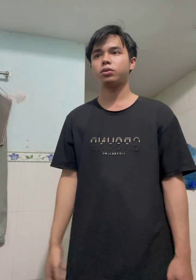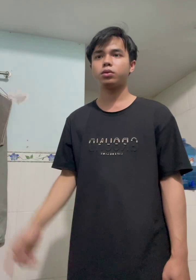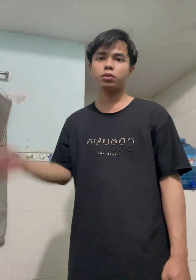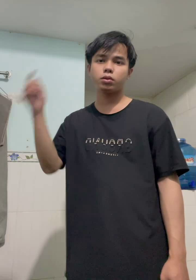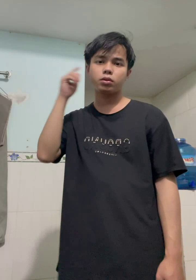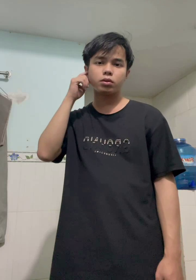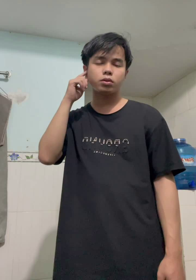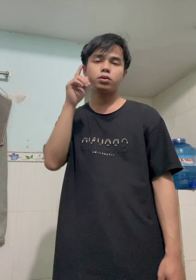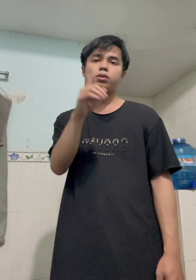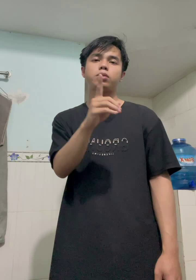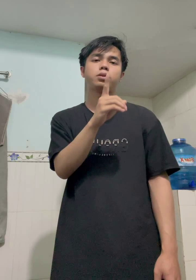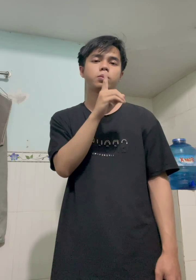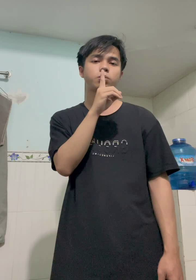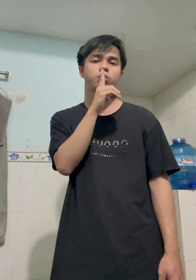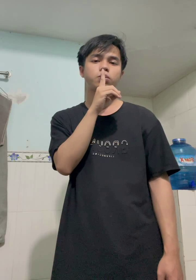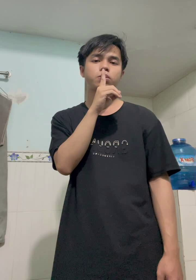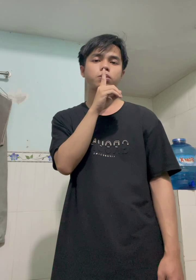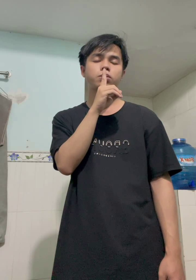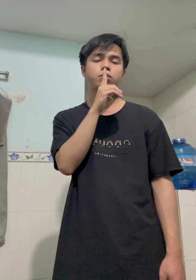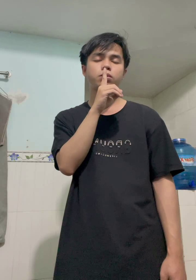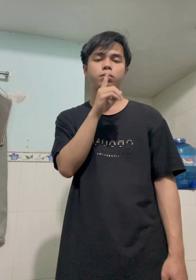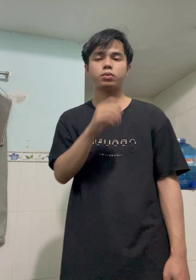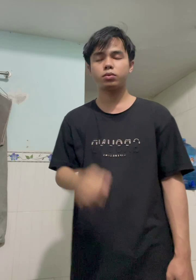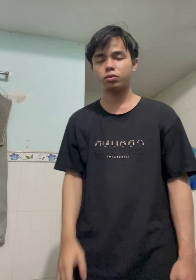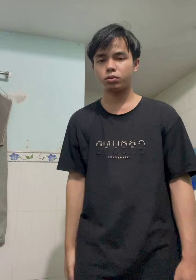diec